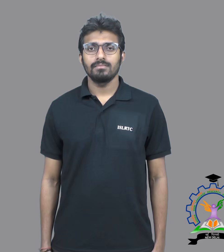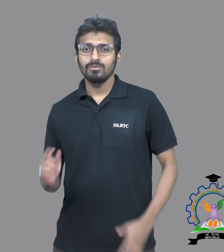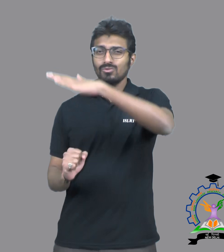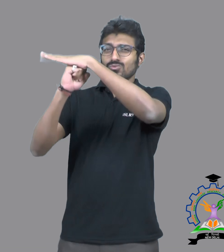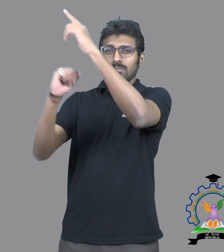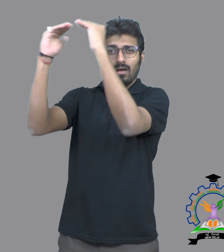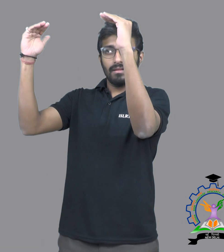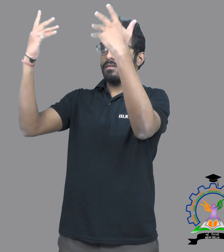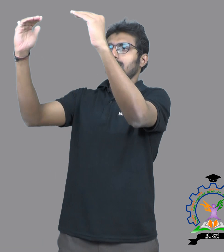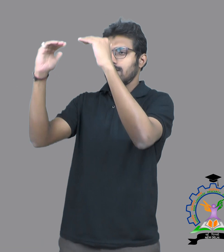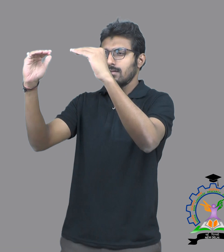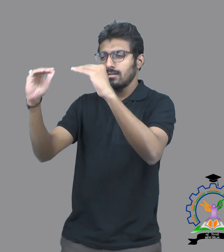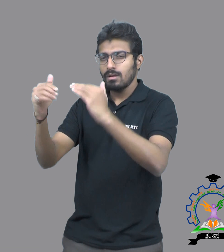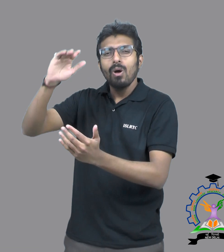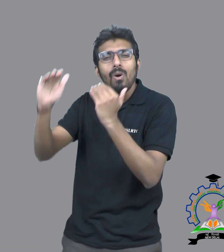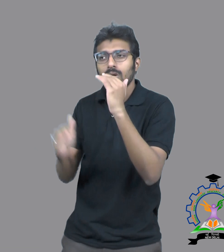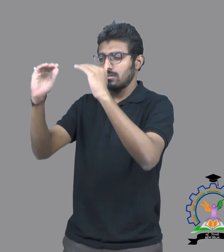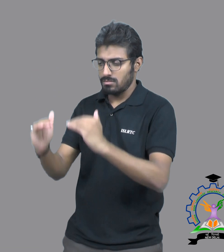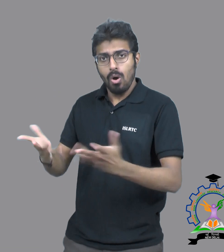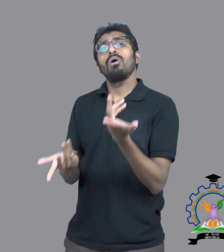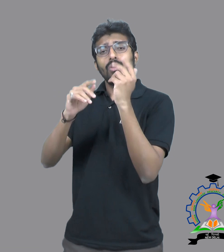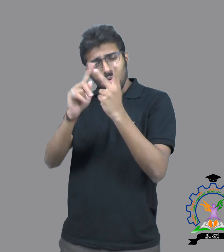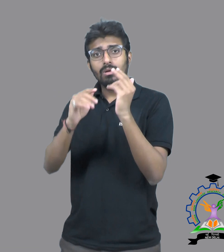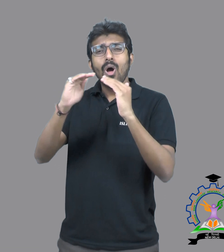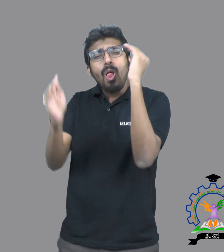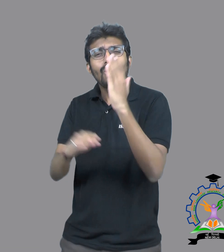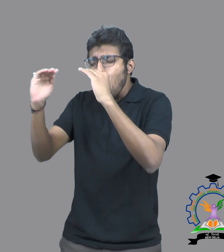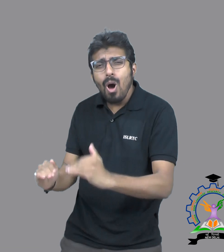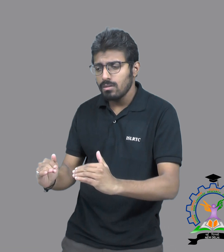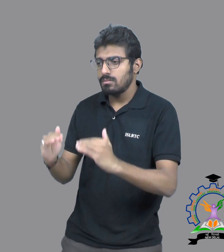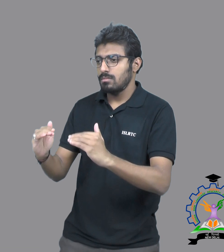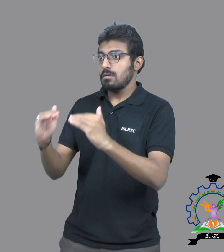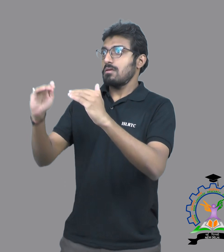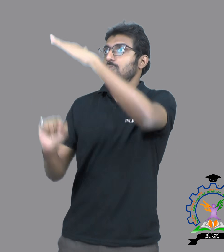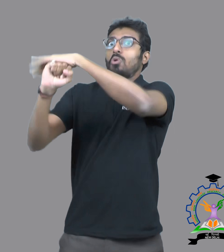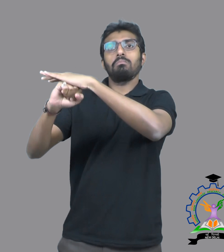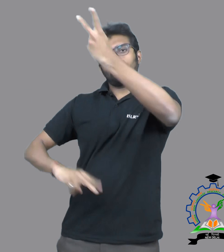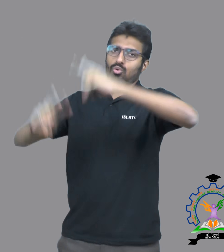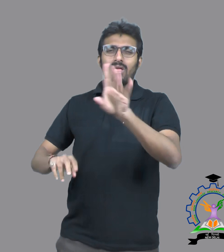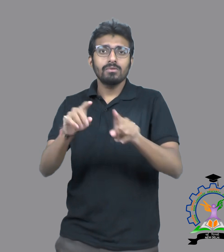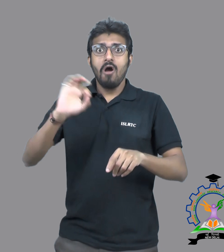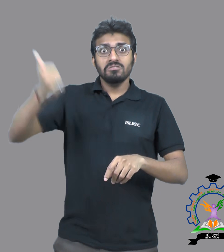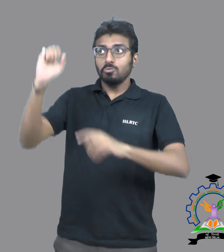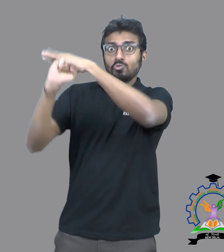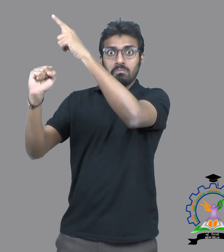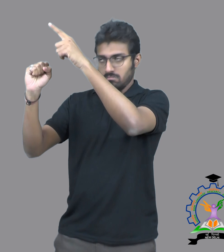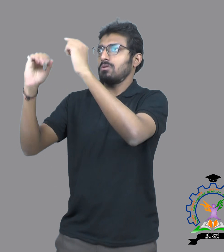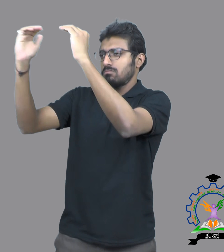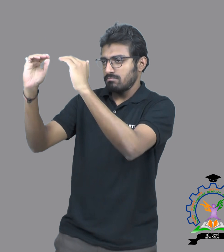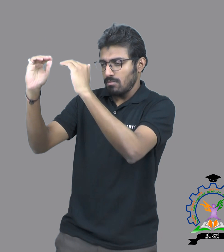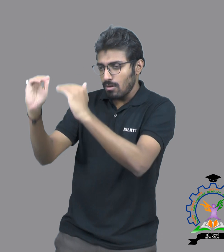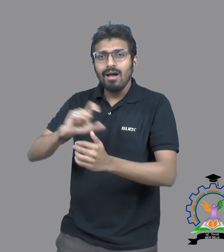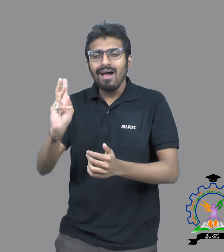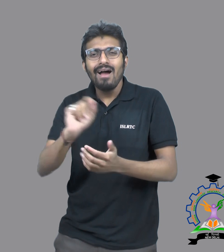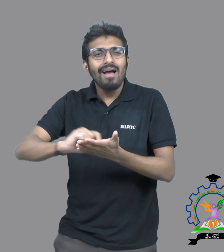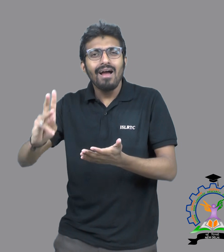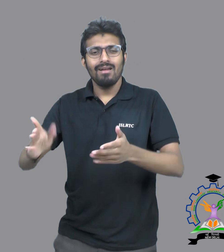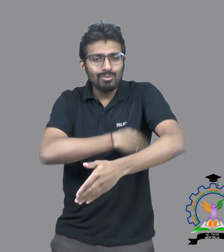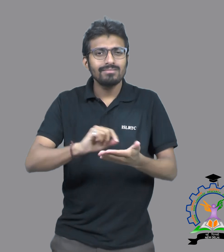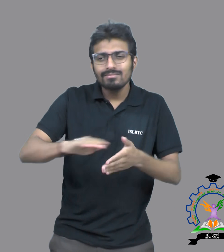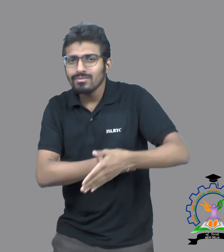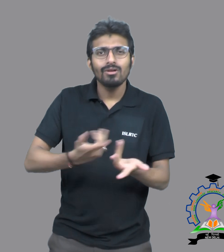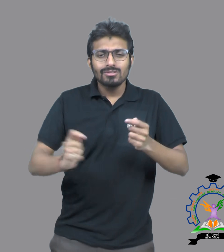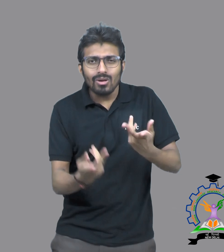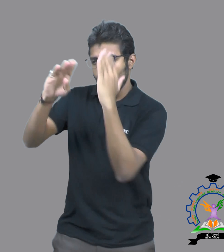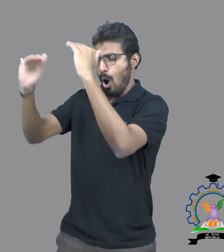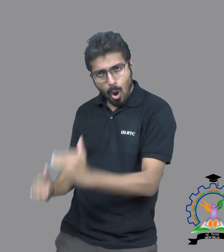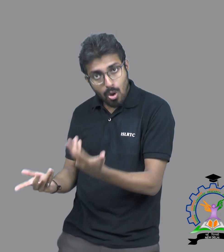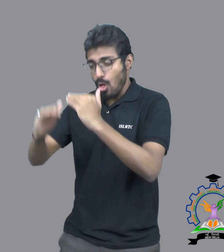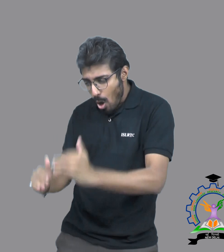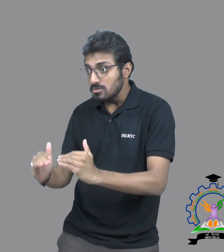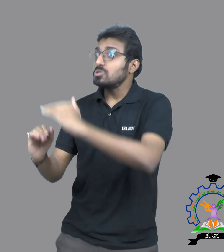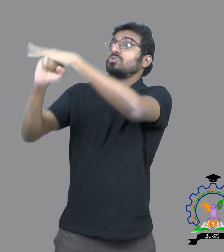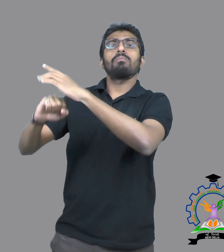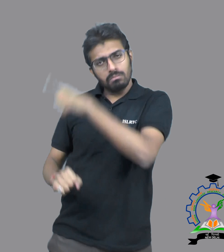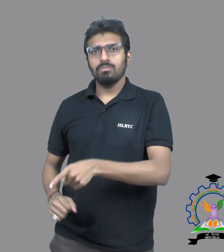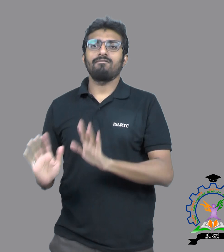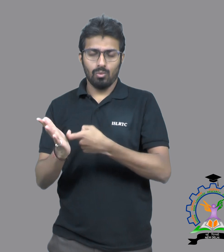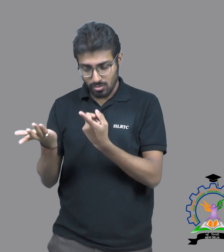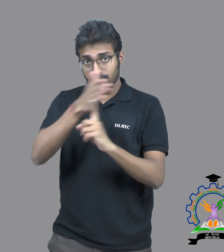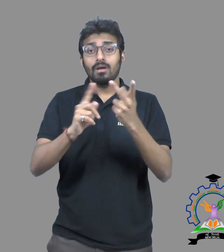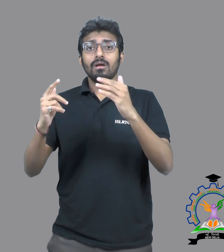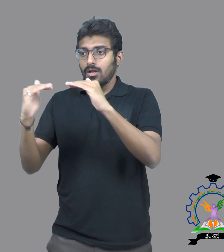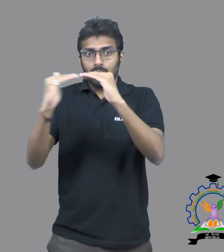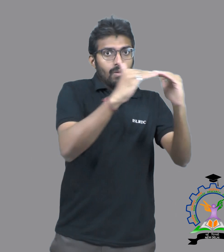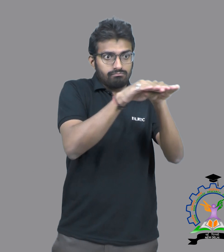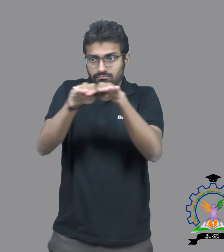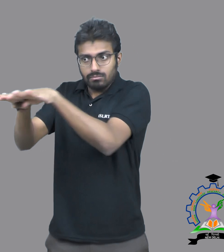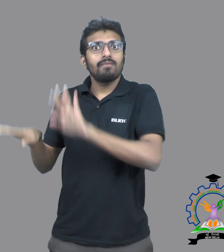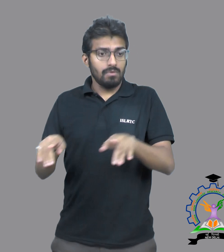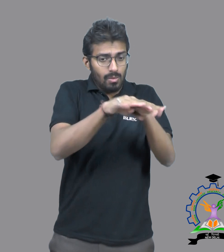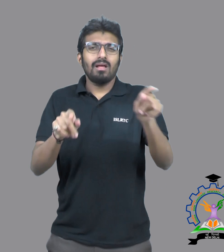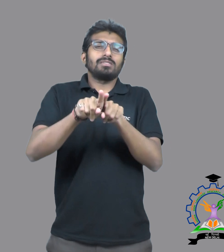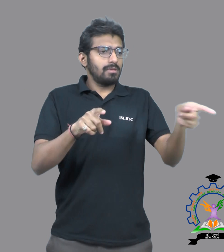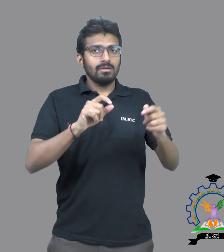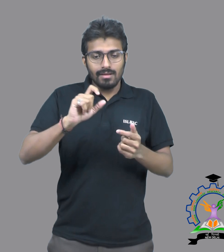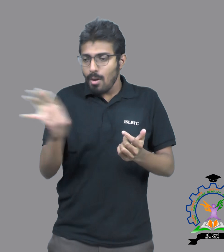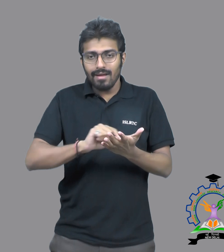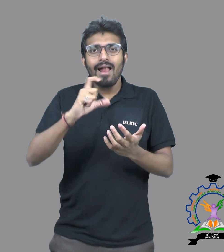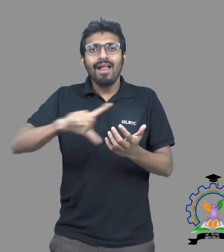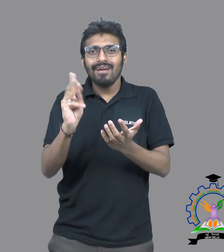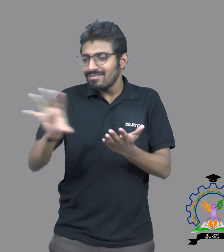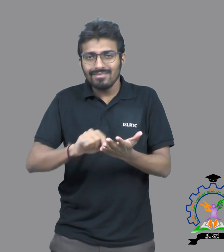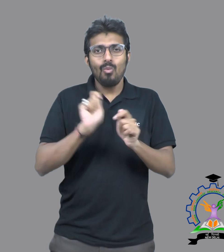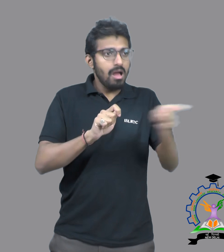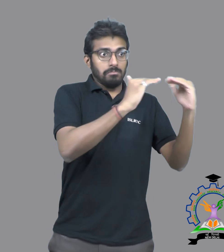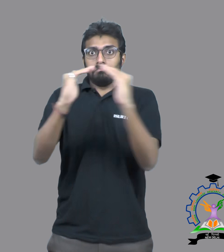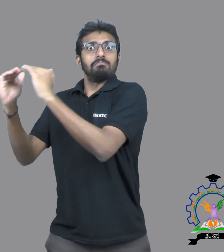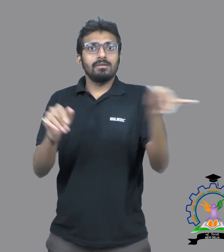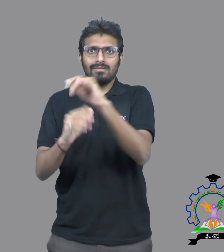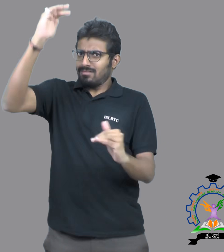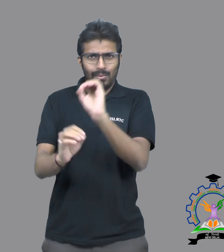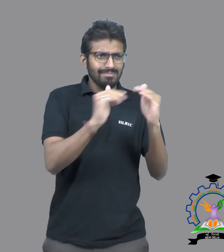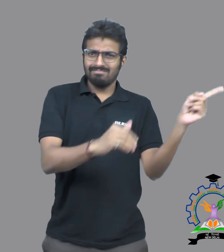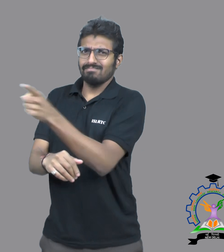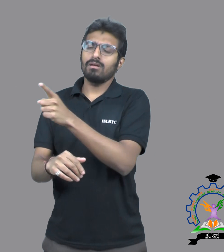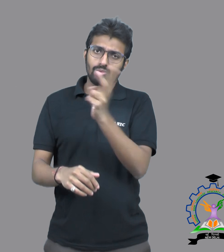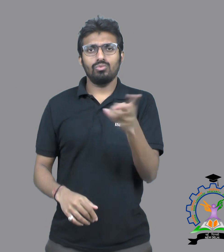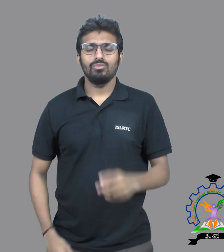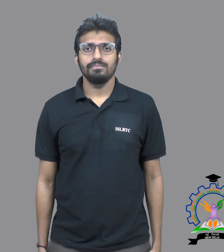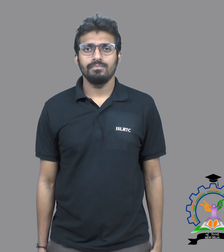Hierarchy